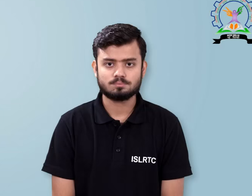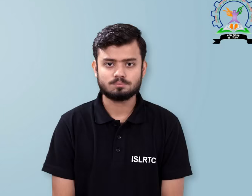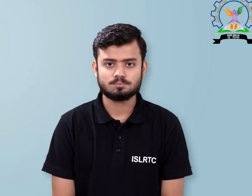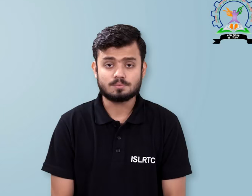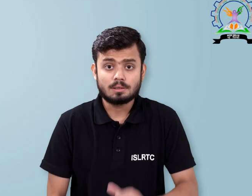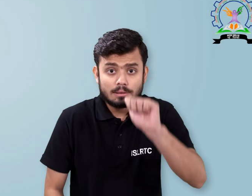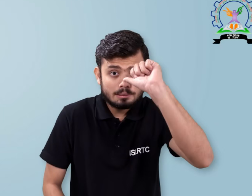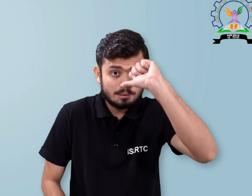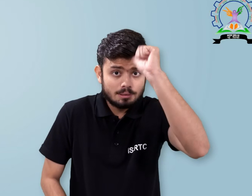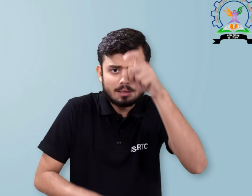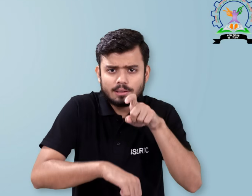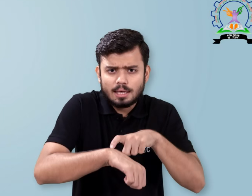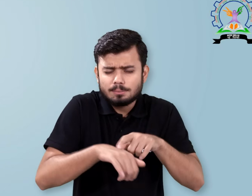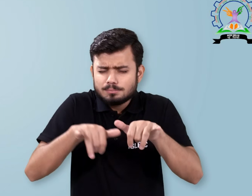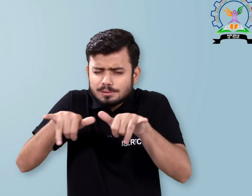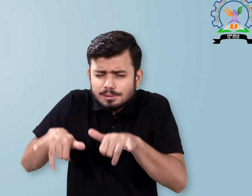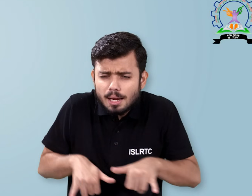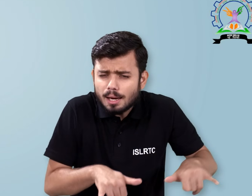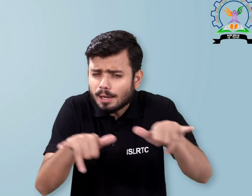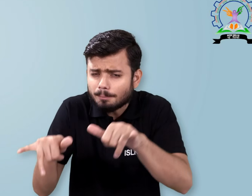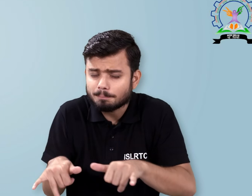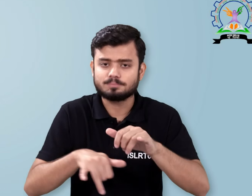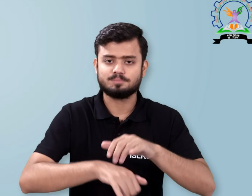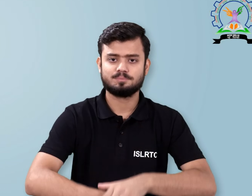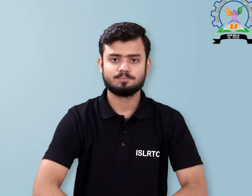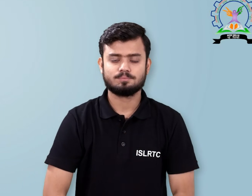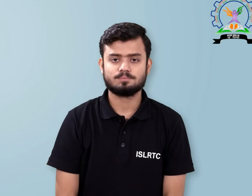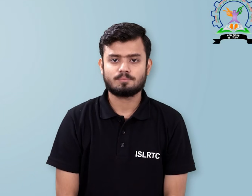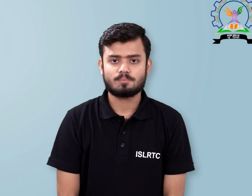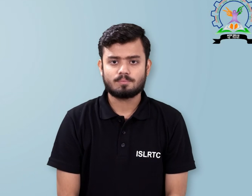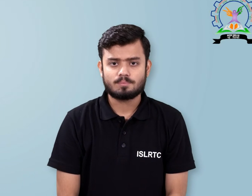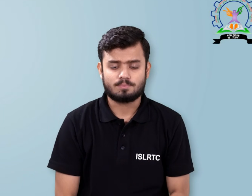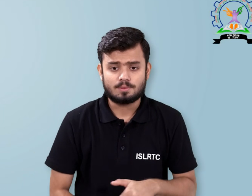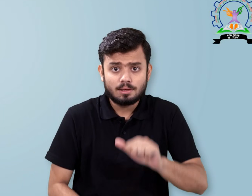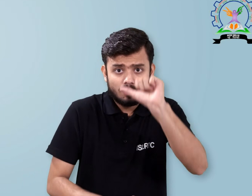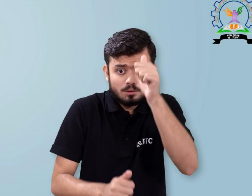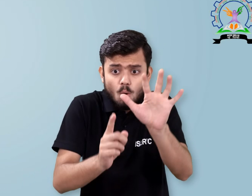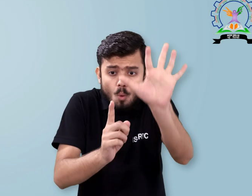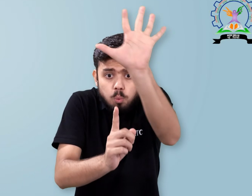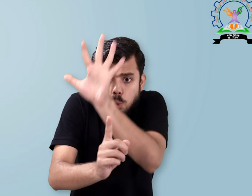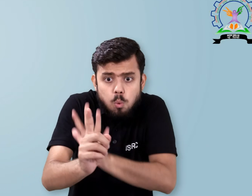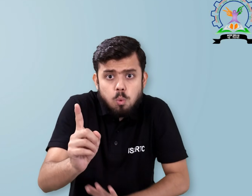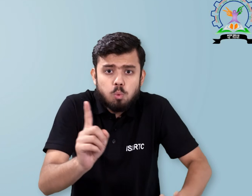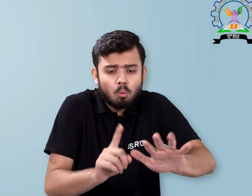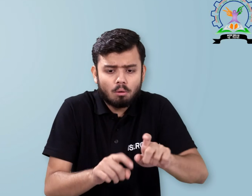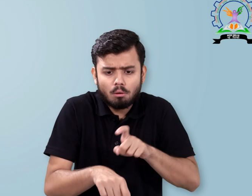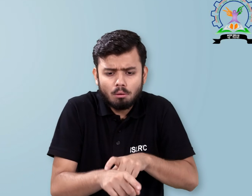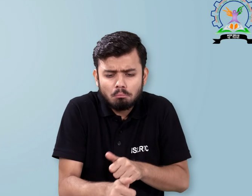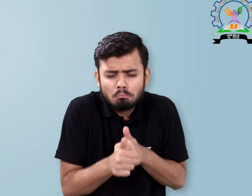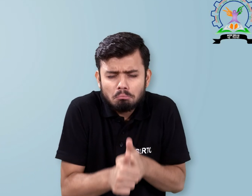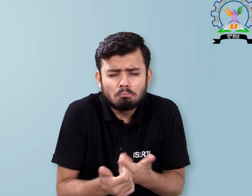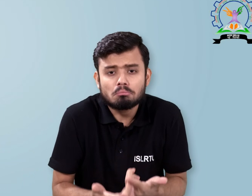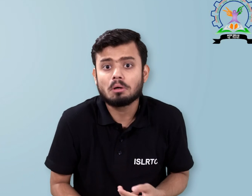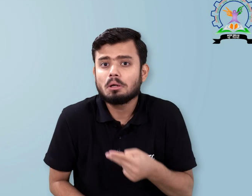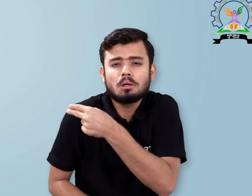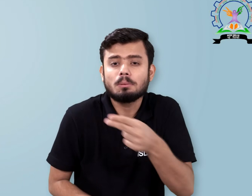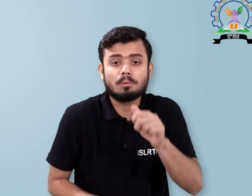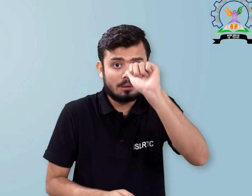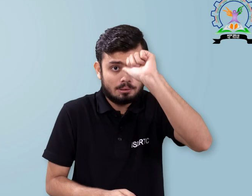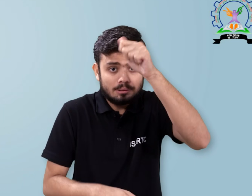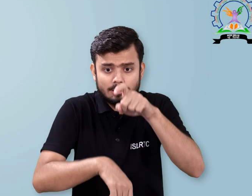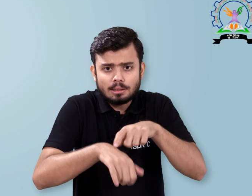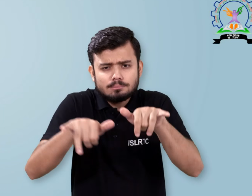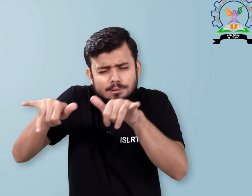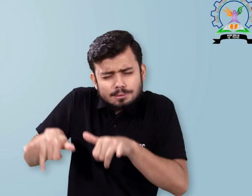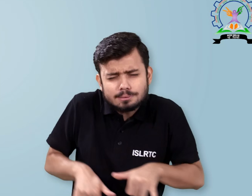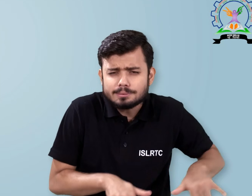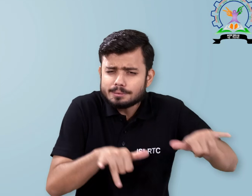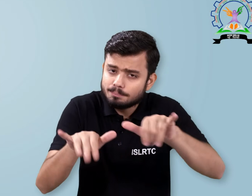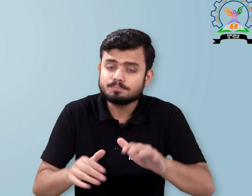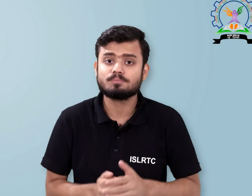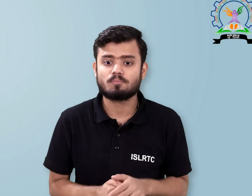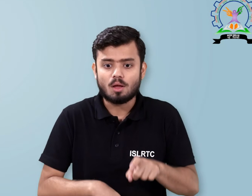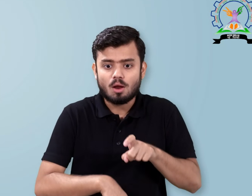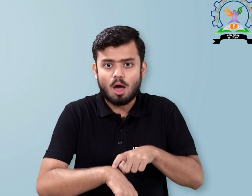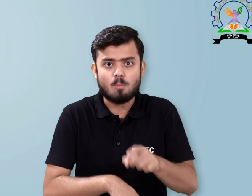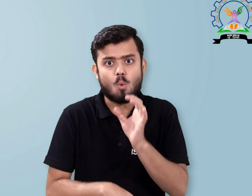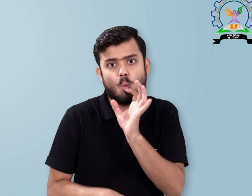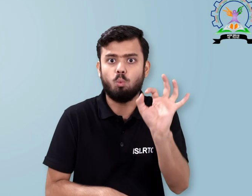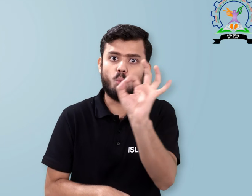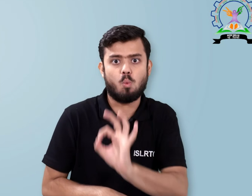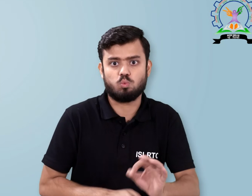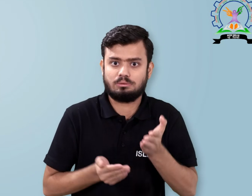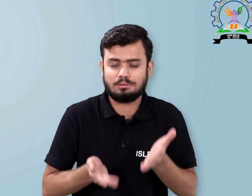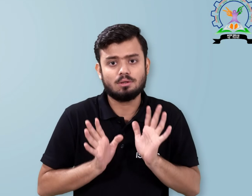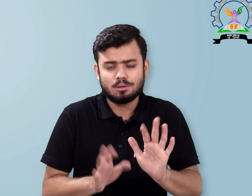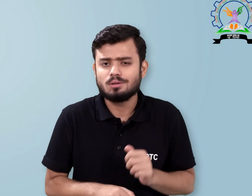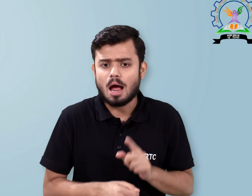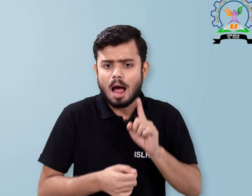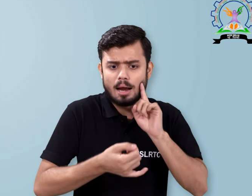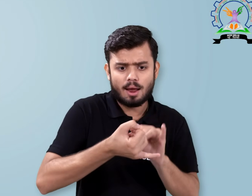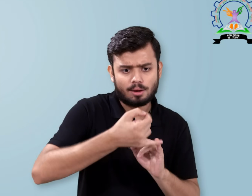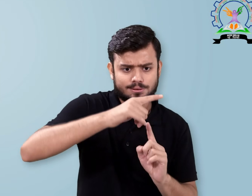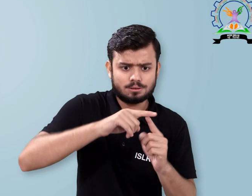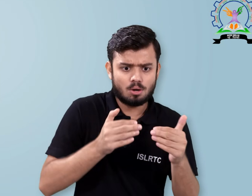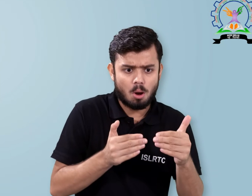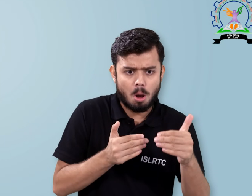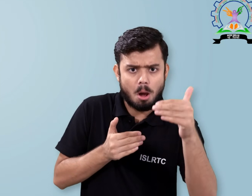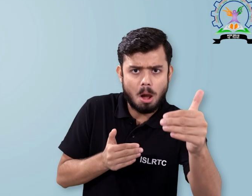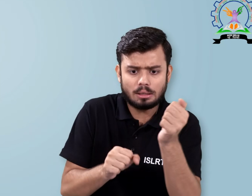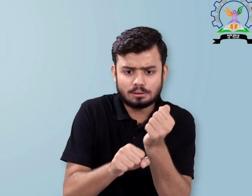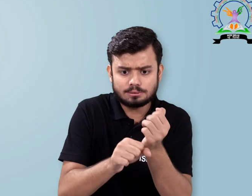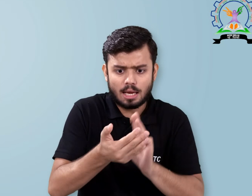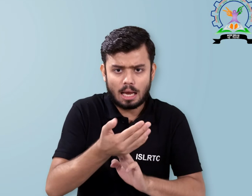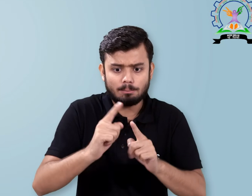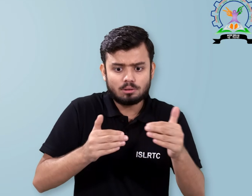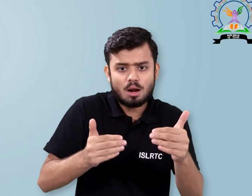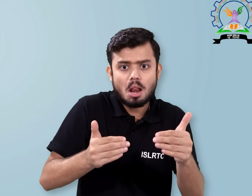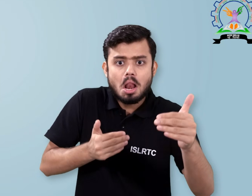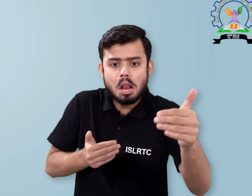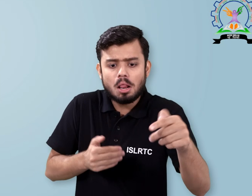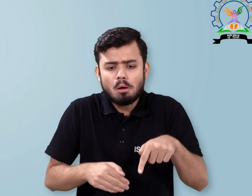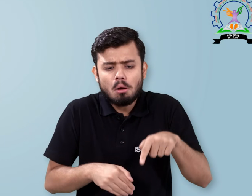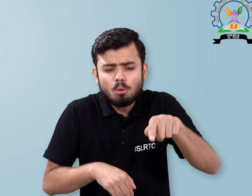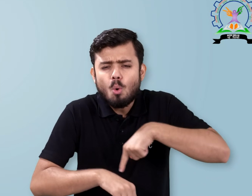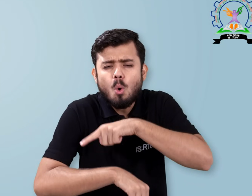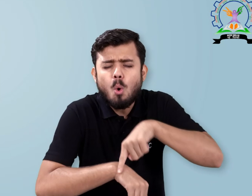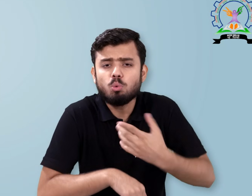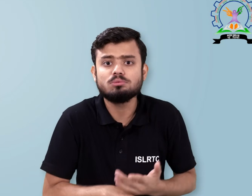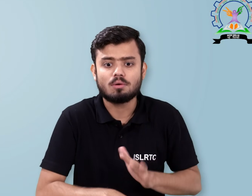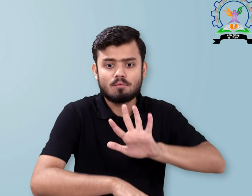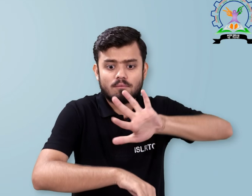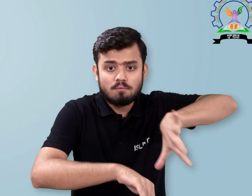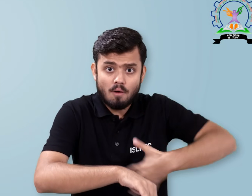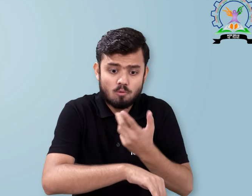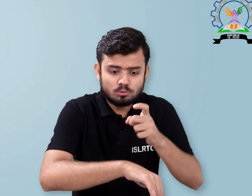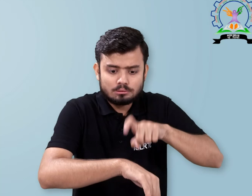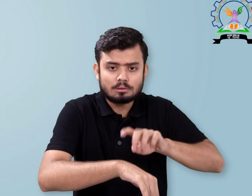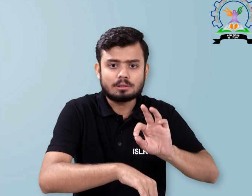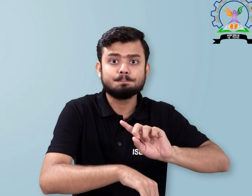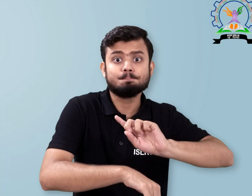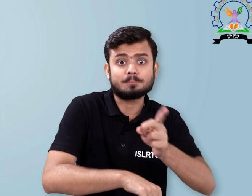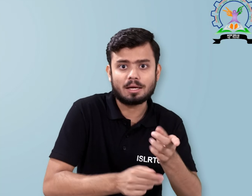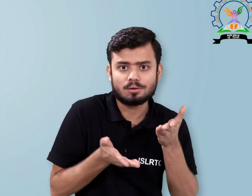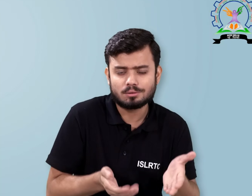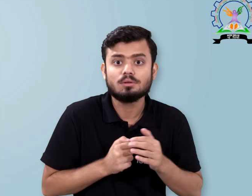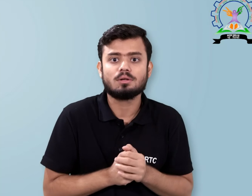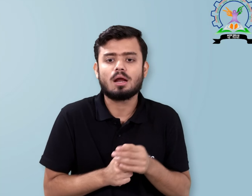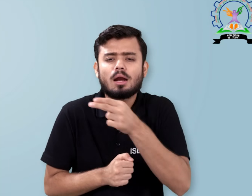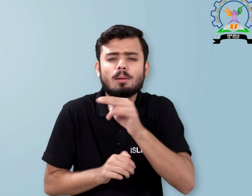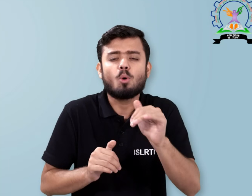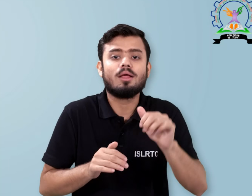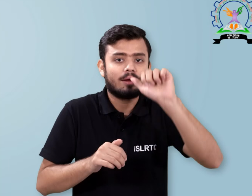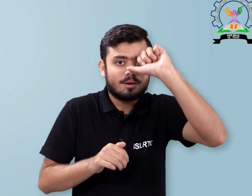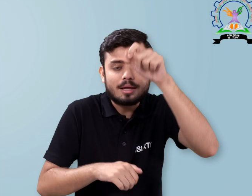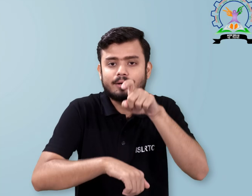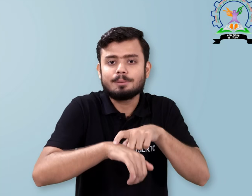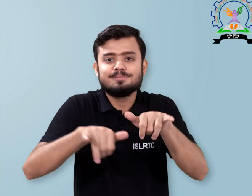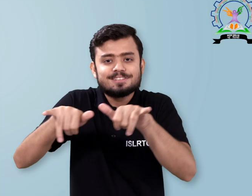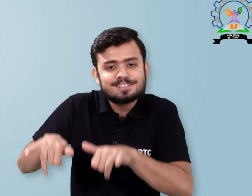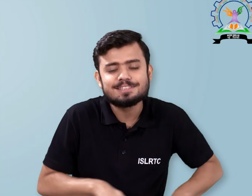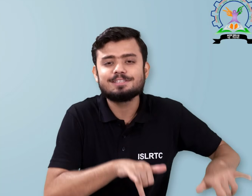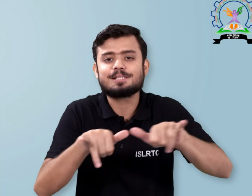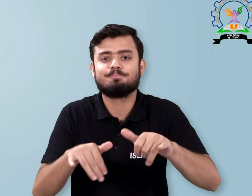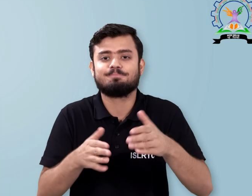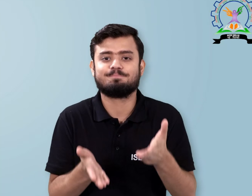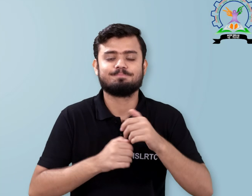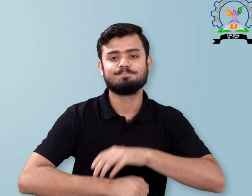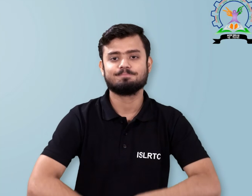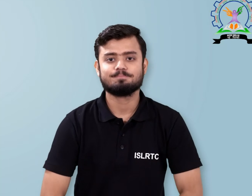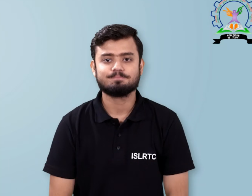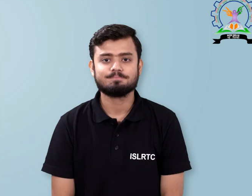Indian Standard Time (IST) The official time observed throughout India, which is 5 hours and 30 minutes ahead of GMT.